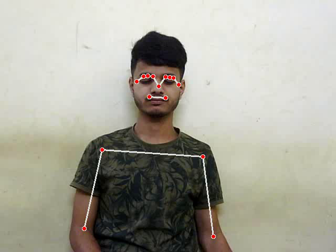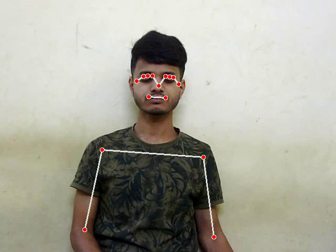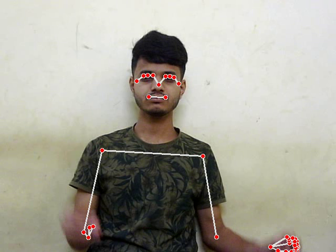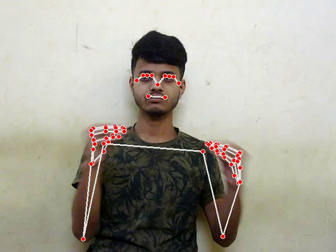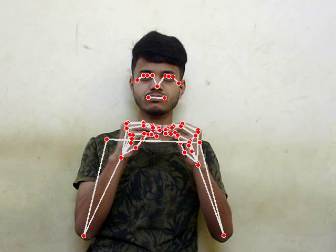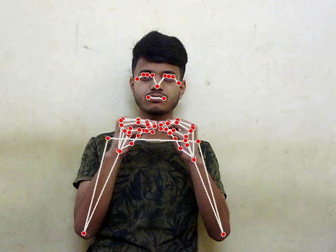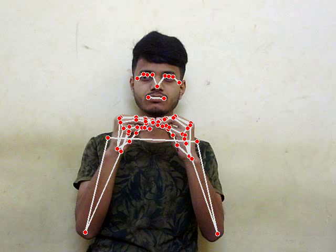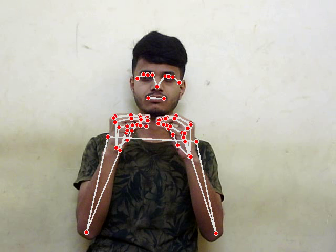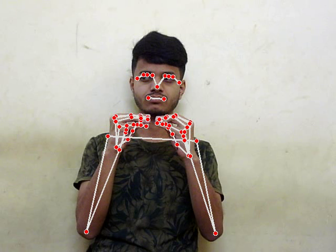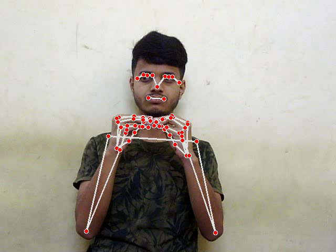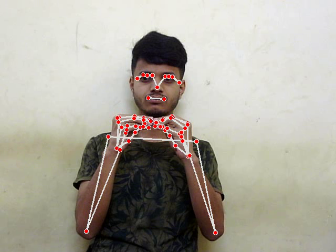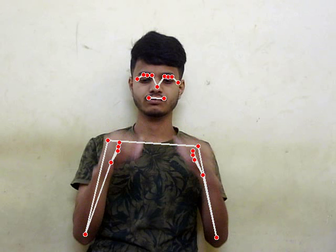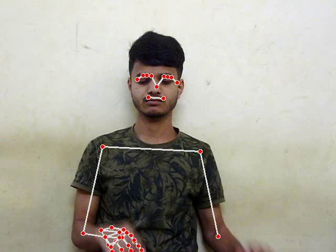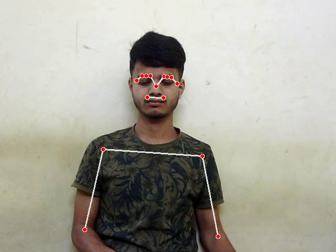more